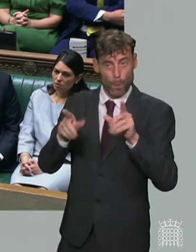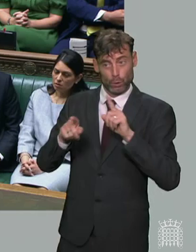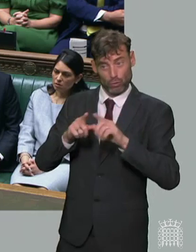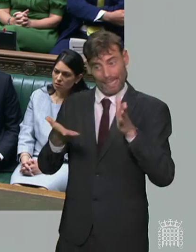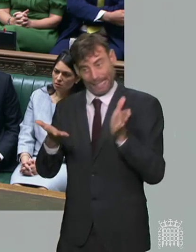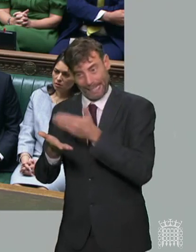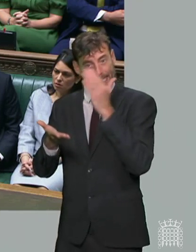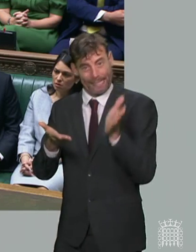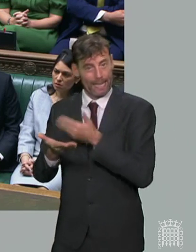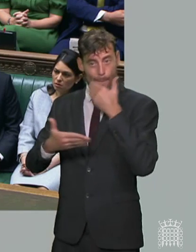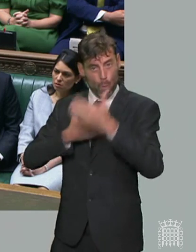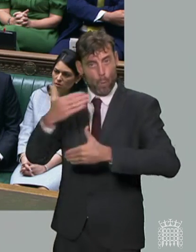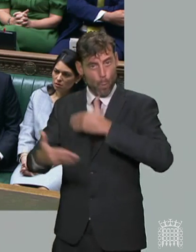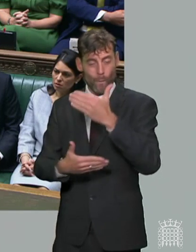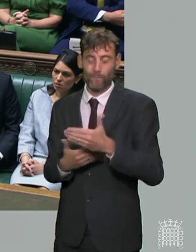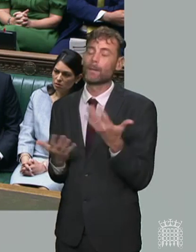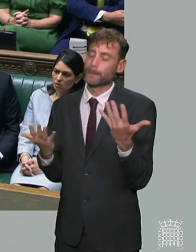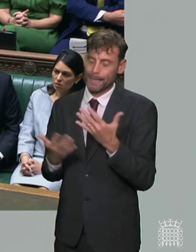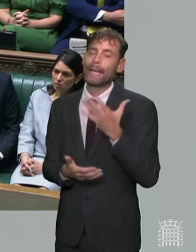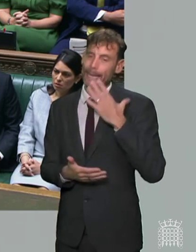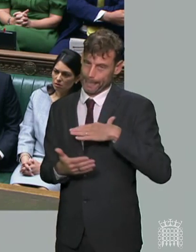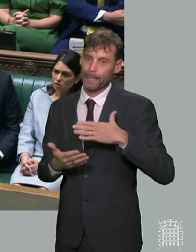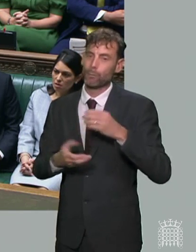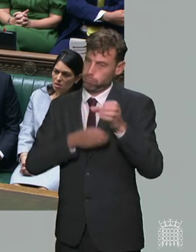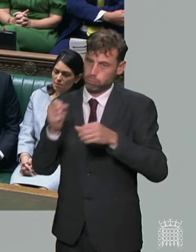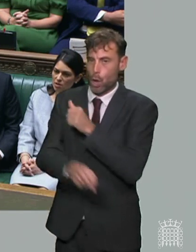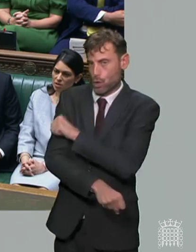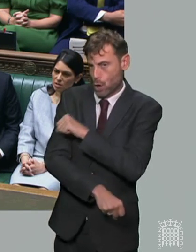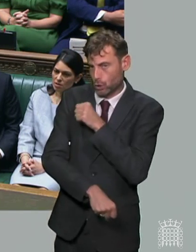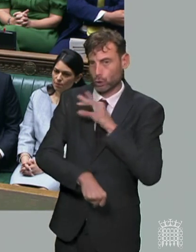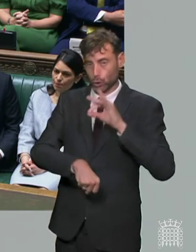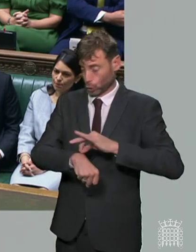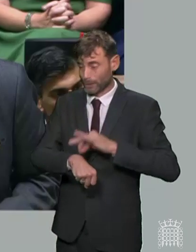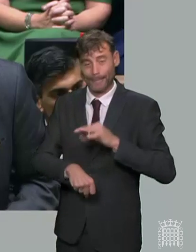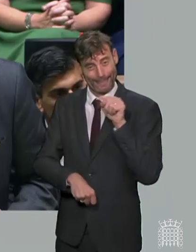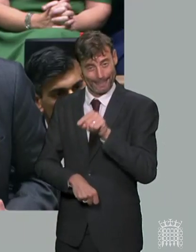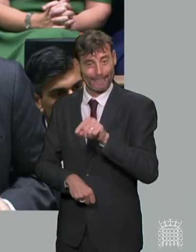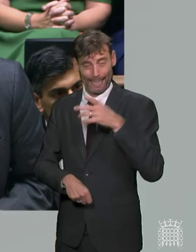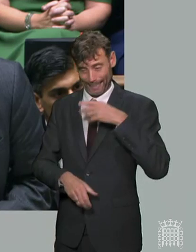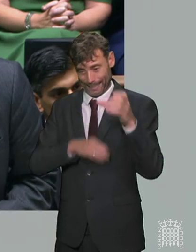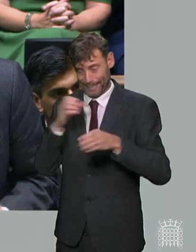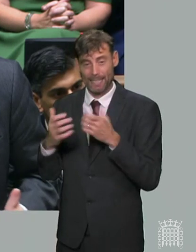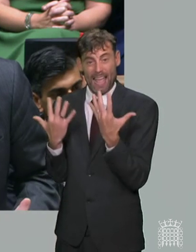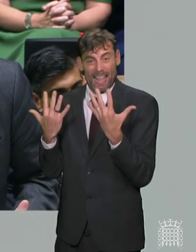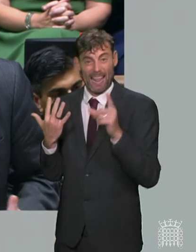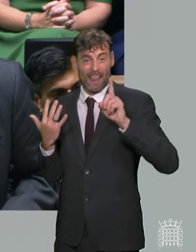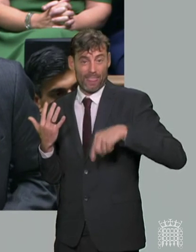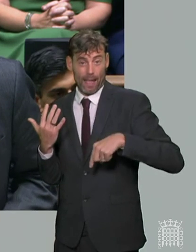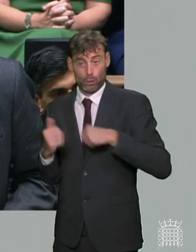So yes, it is necessary to hire more nurses and doctors, and there about 10,000 more nurses now and about 6,000 more doctors—